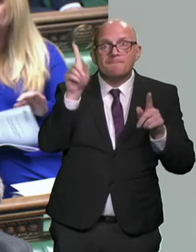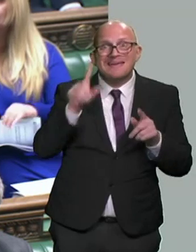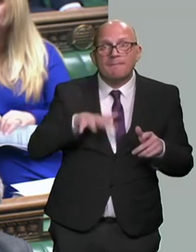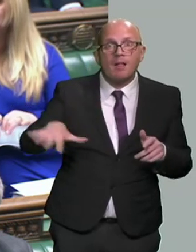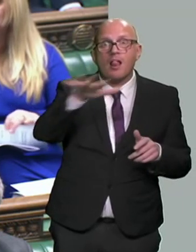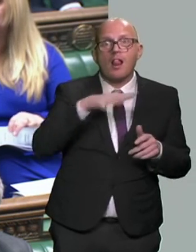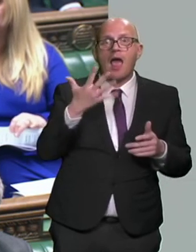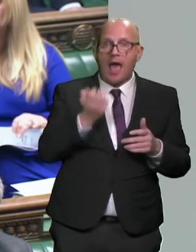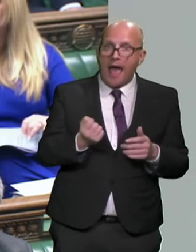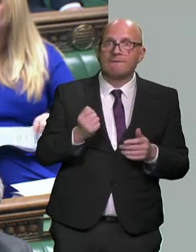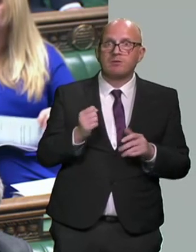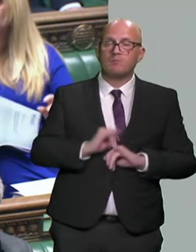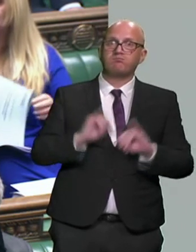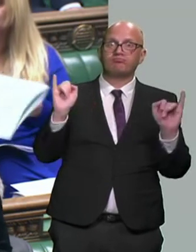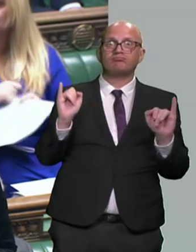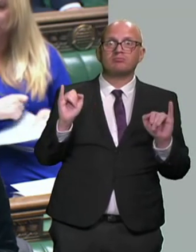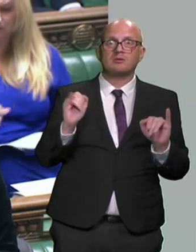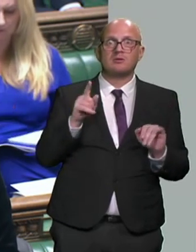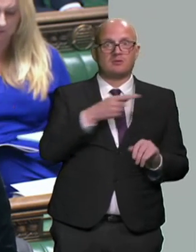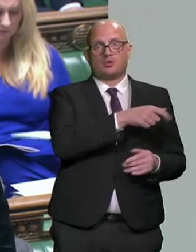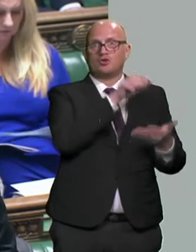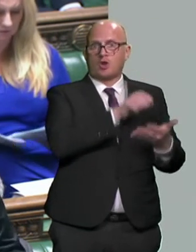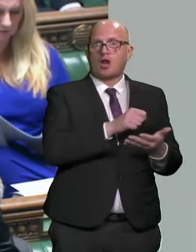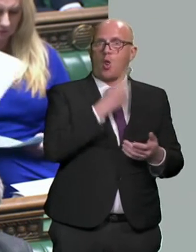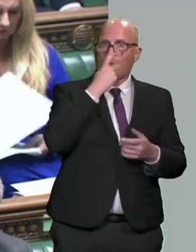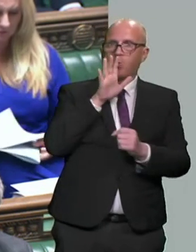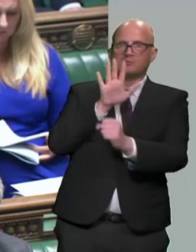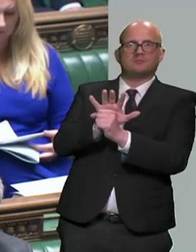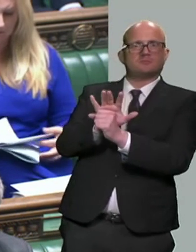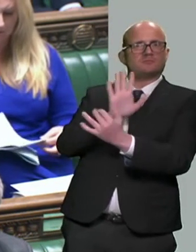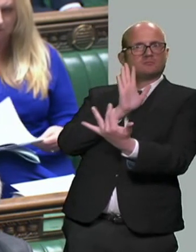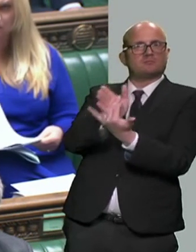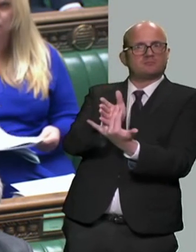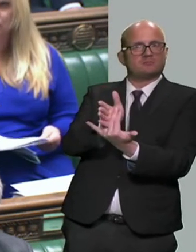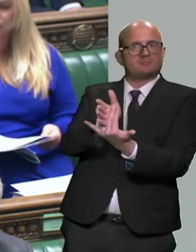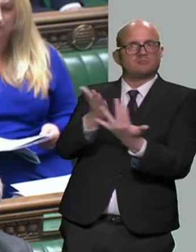In so many ways, he has made the choice not to act. There is nothing for Scotland in his announcement today.